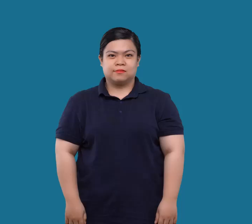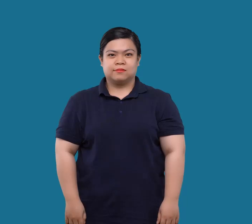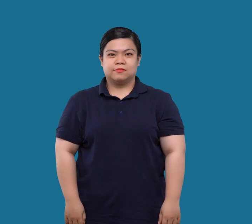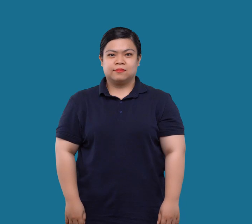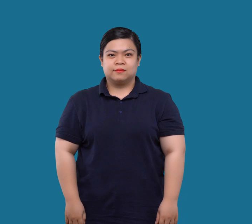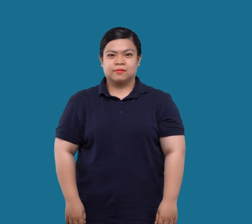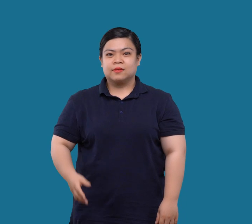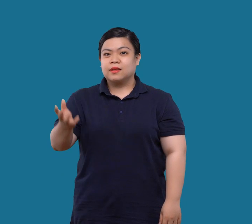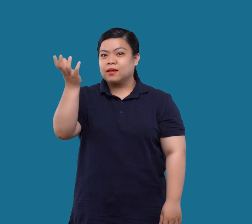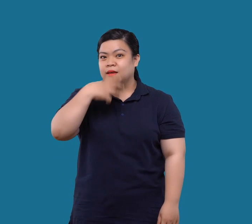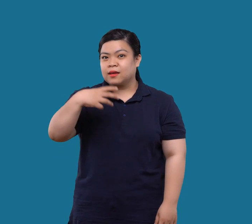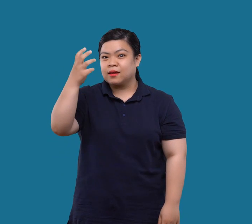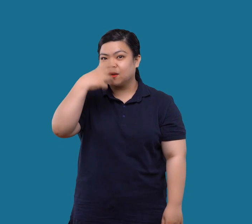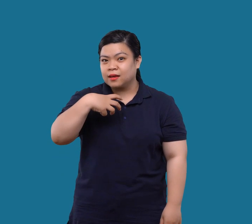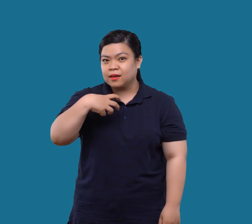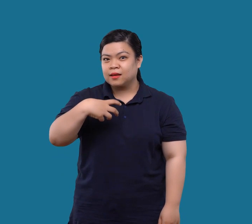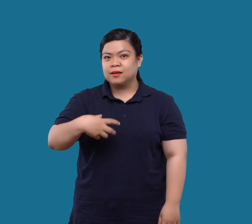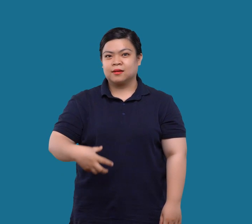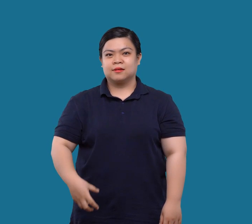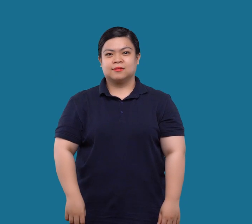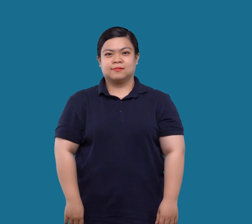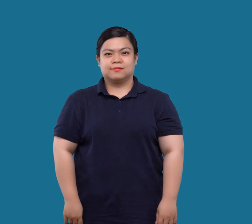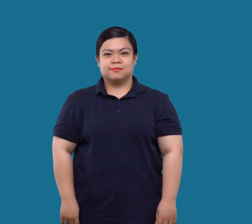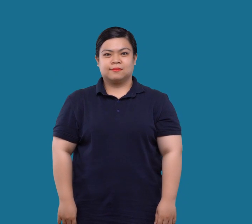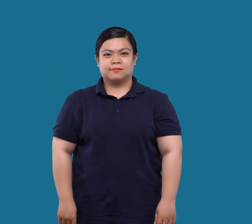quả táo